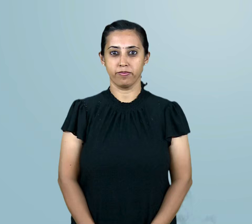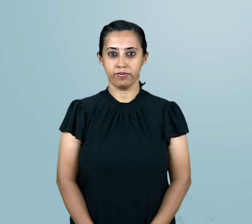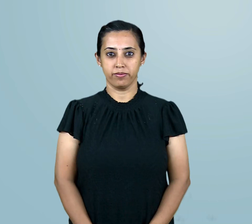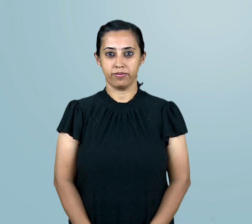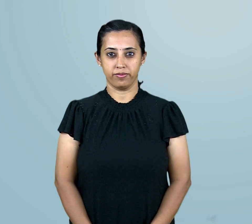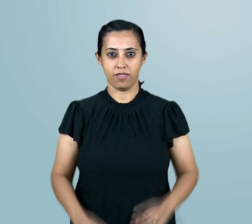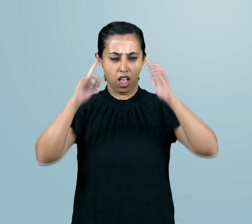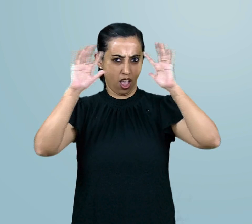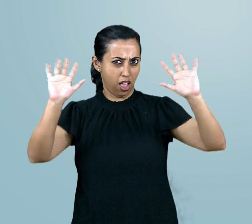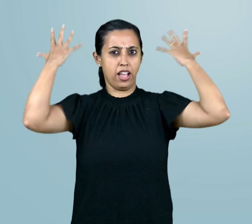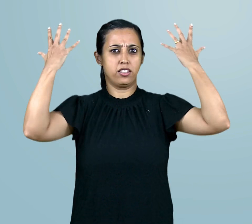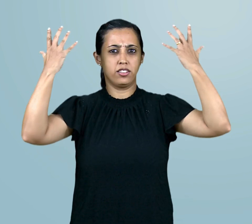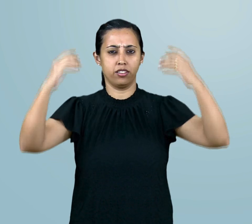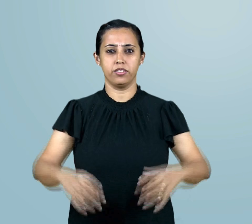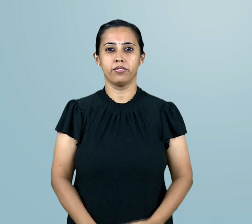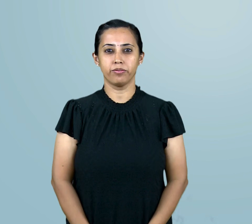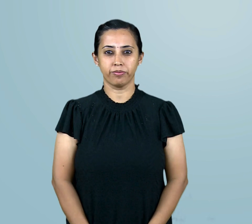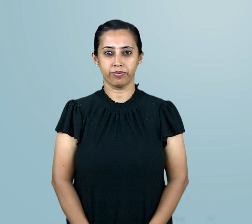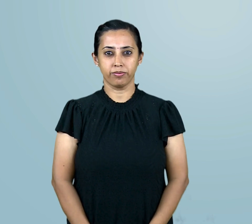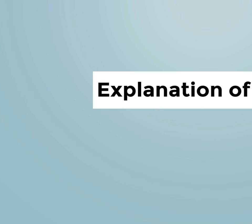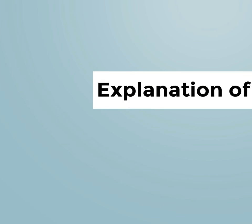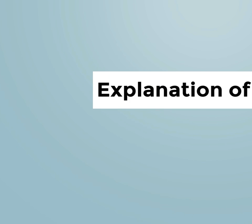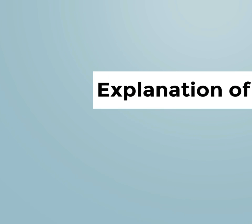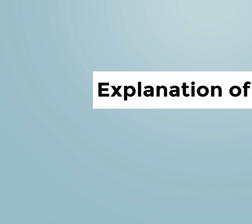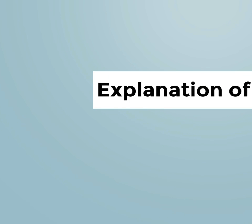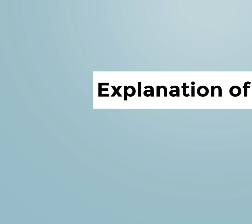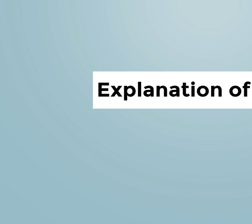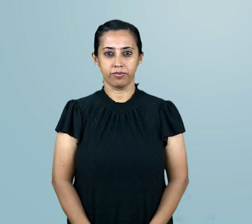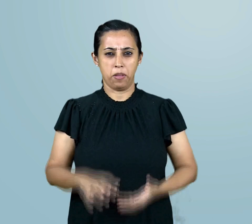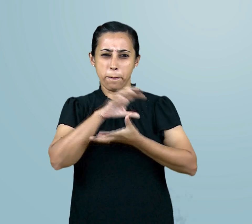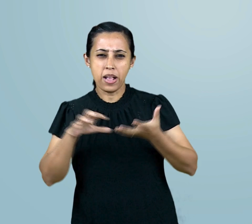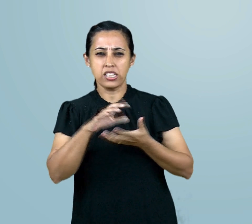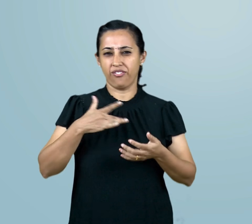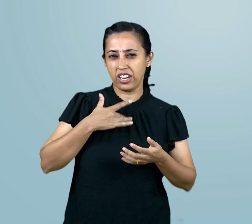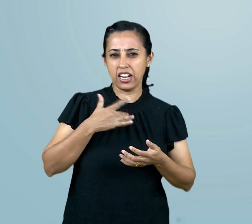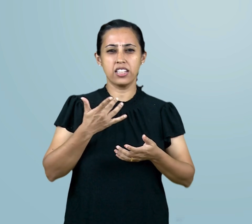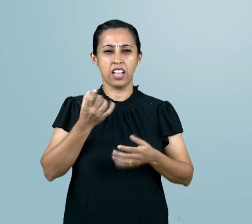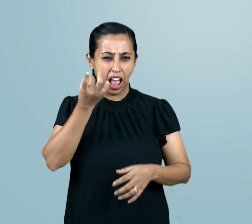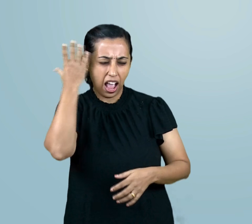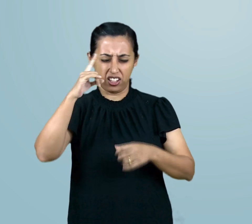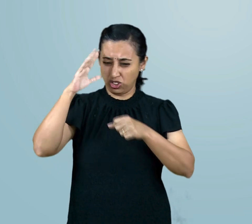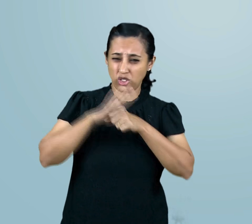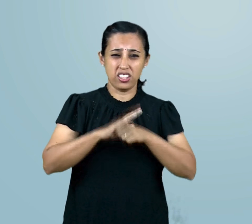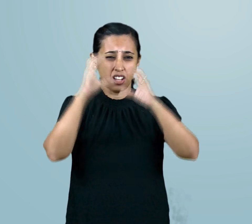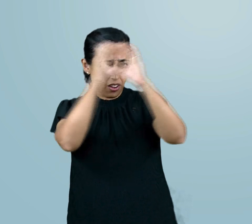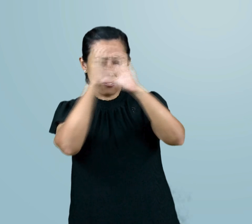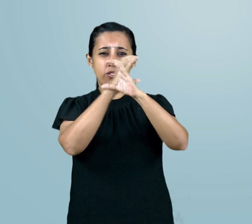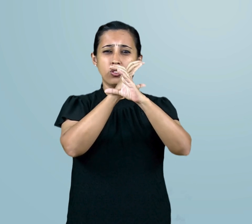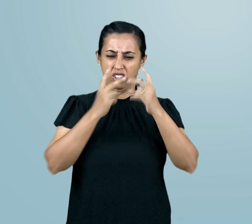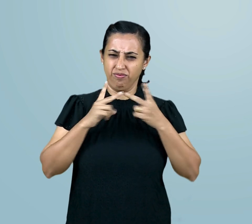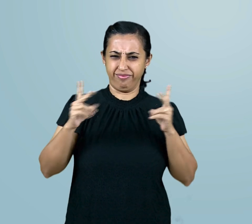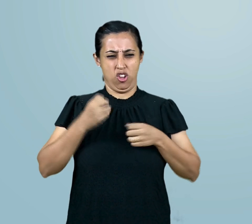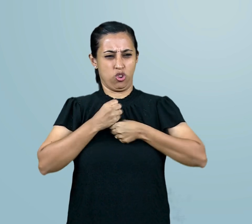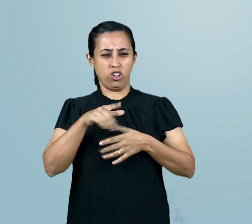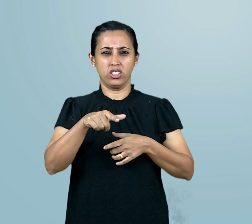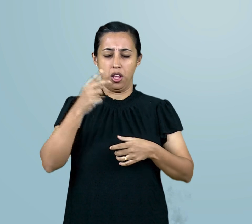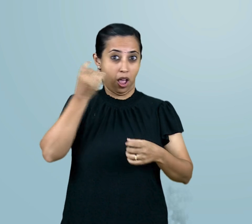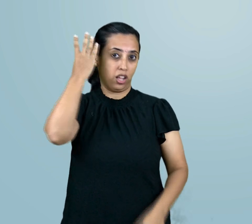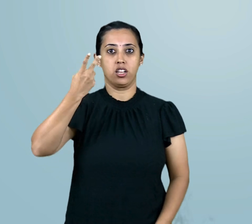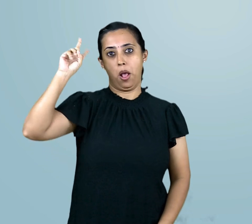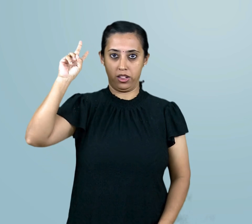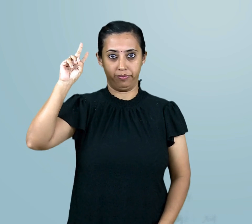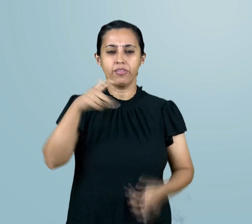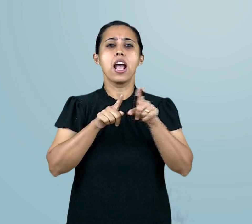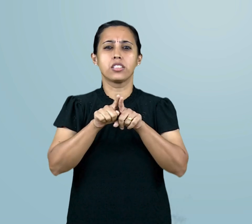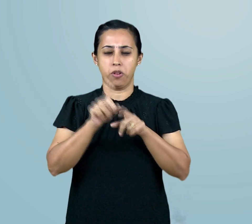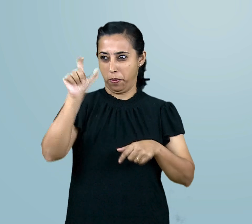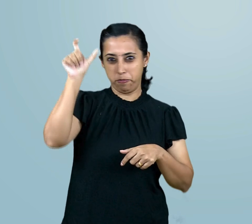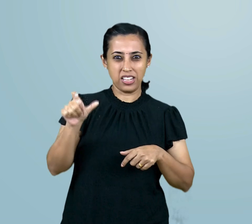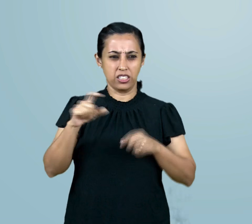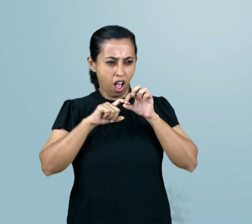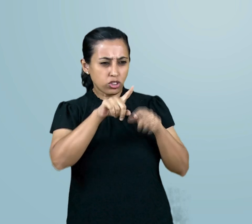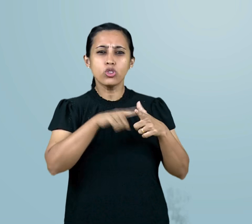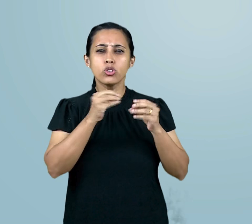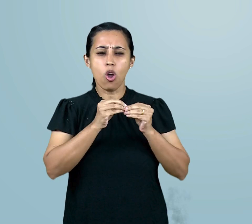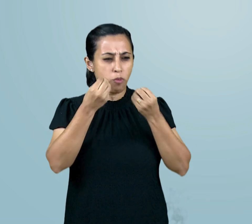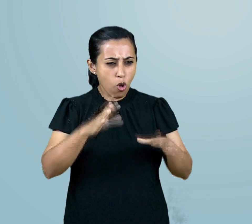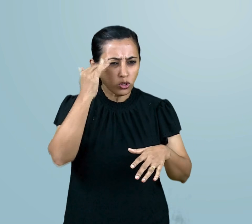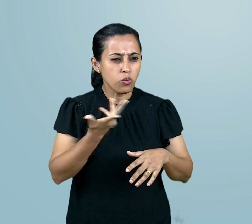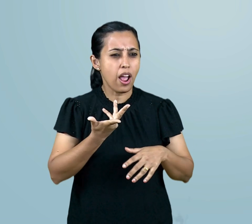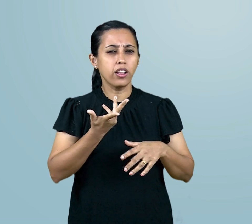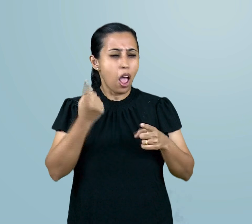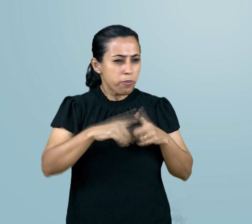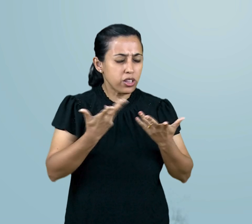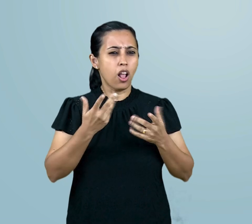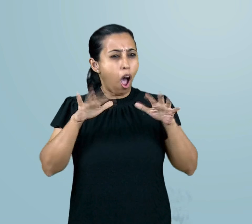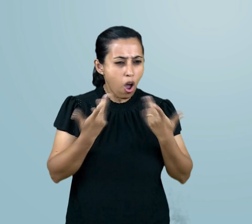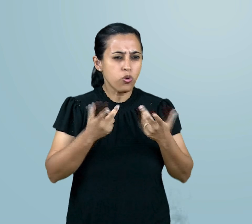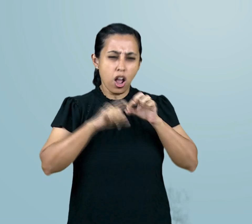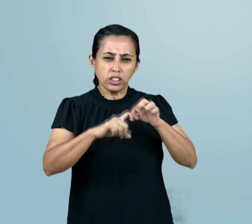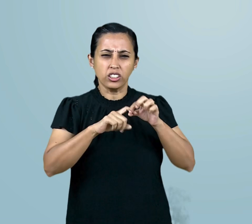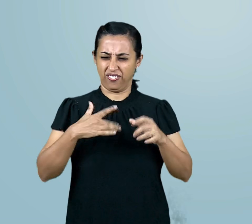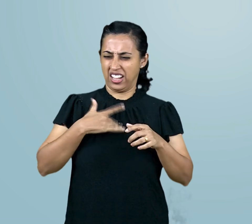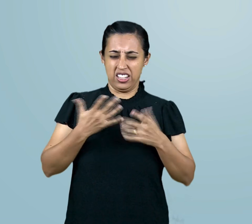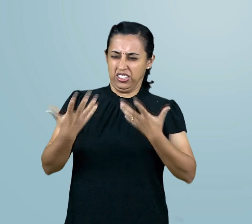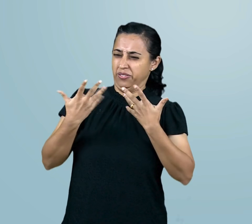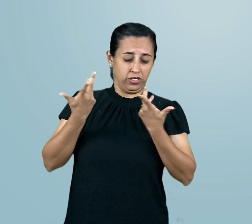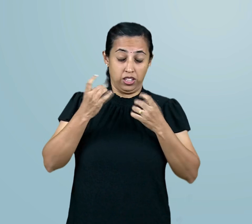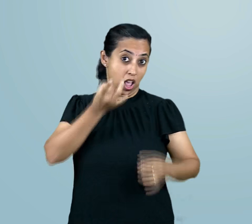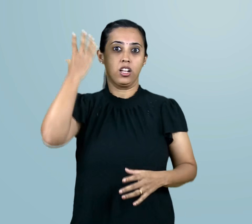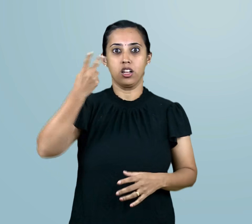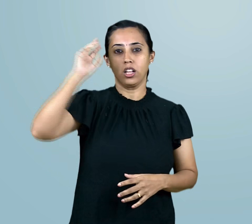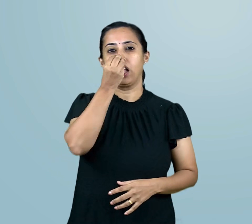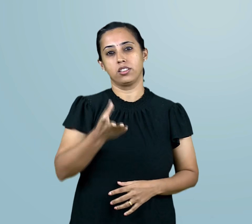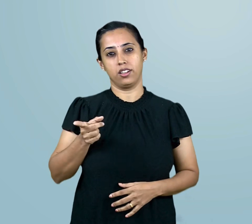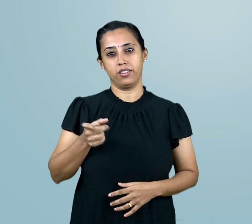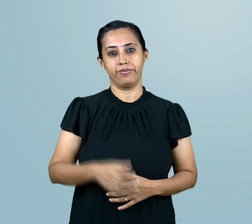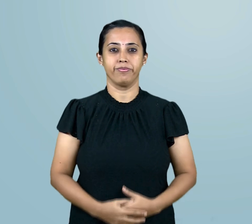Agitated